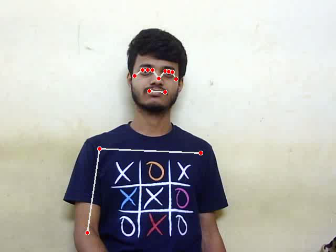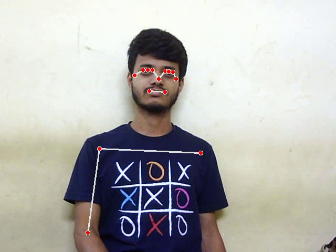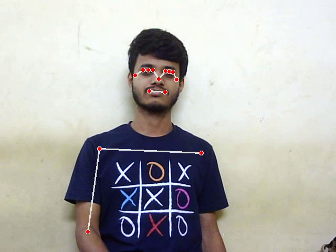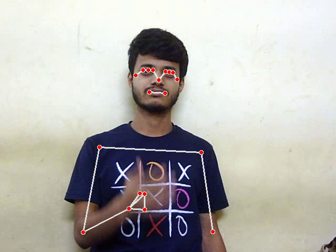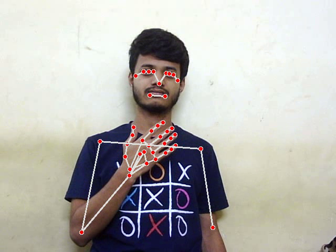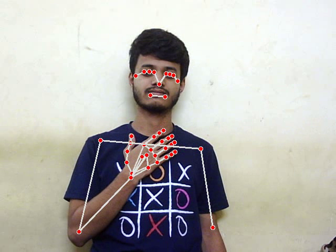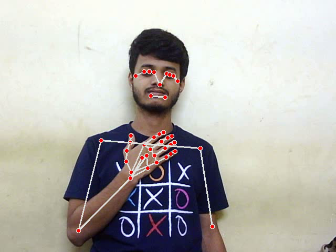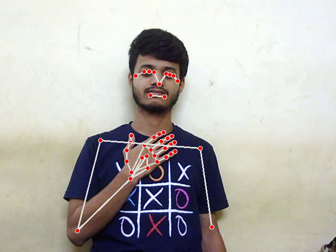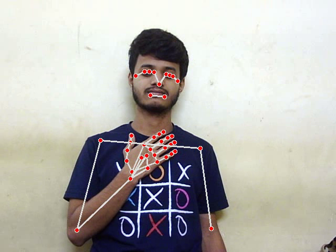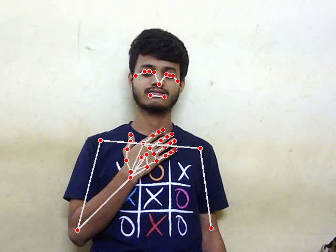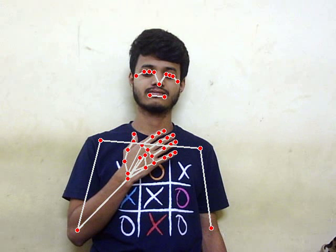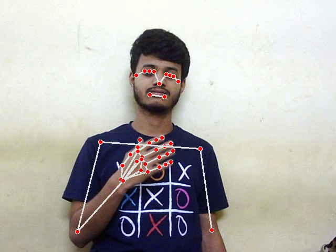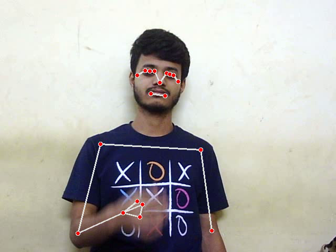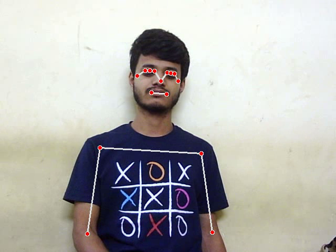my